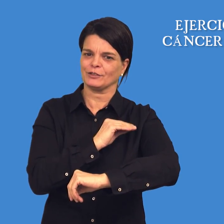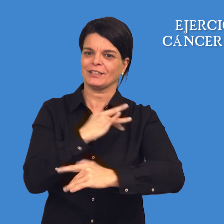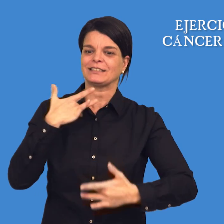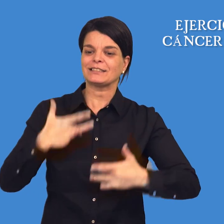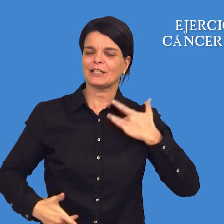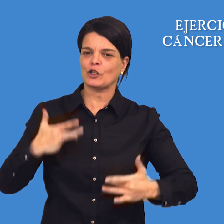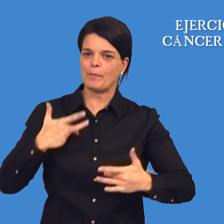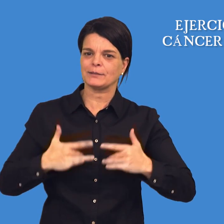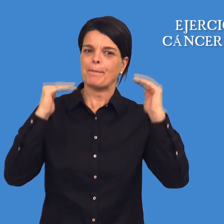síntoma